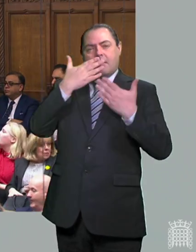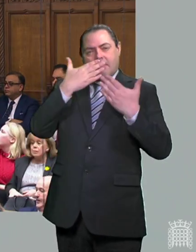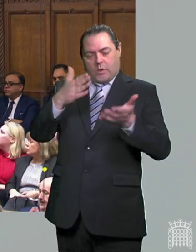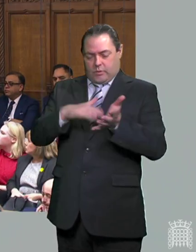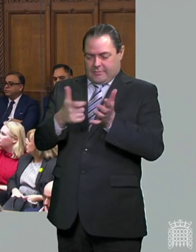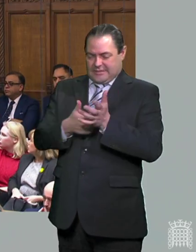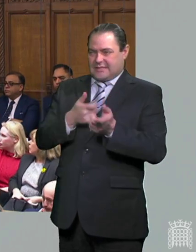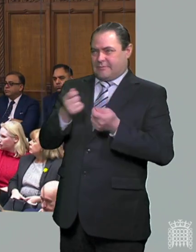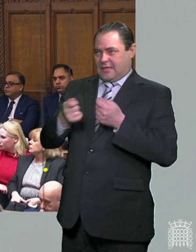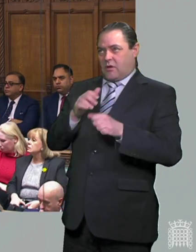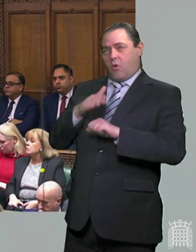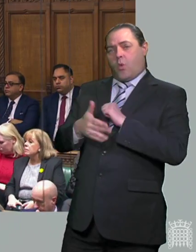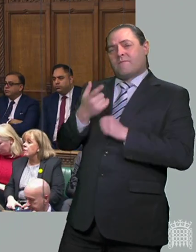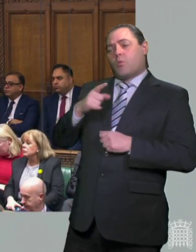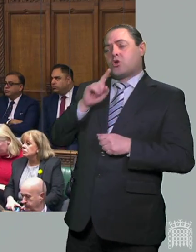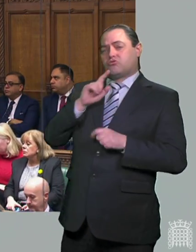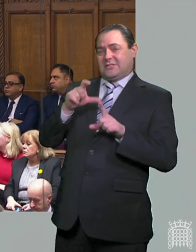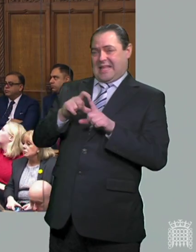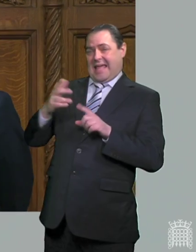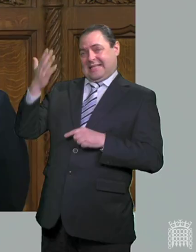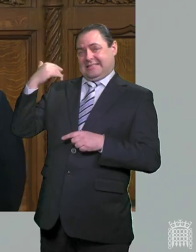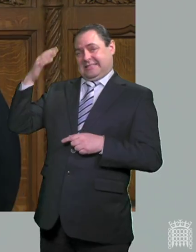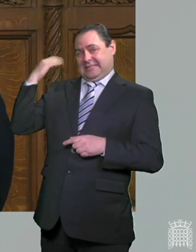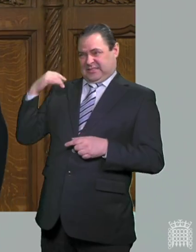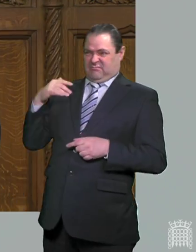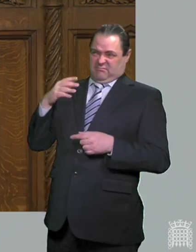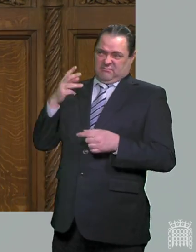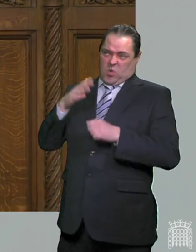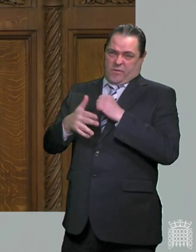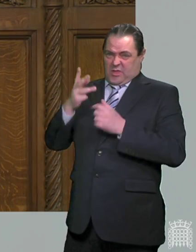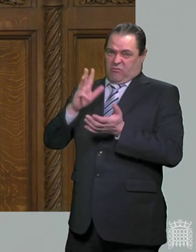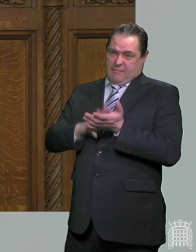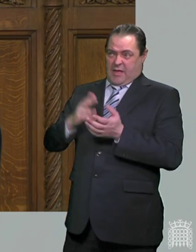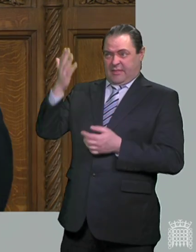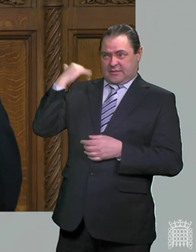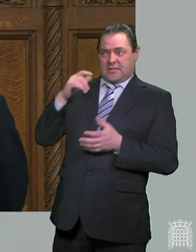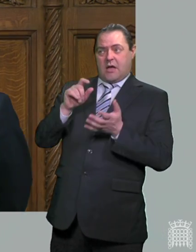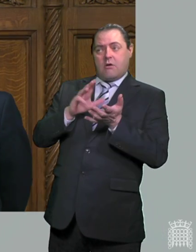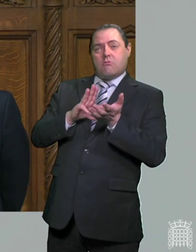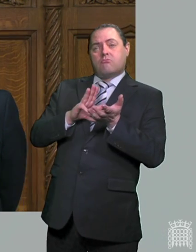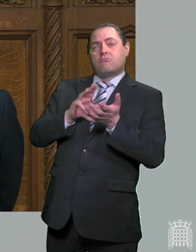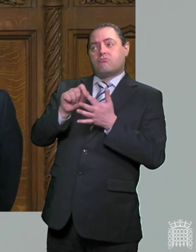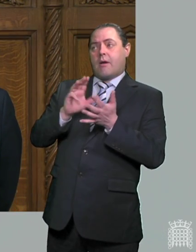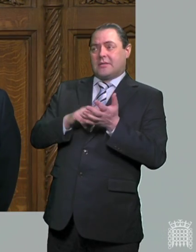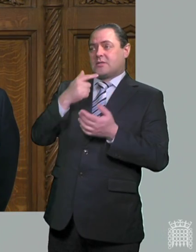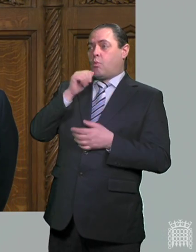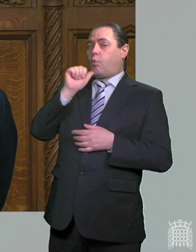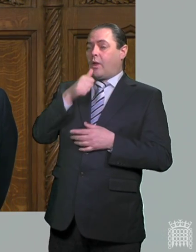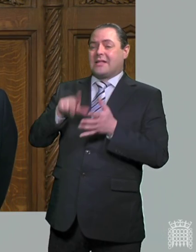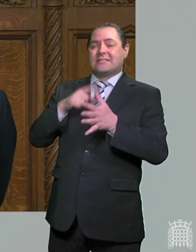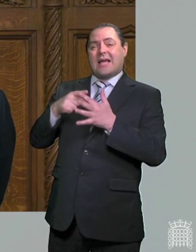Over 100 days ago, the Prime Minister promised to publish his tax returns.